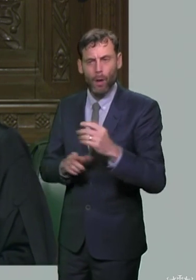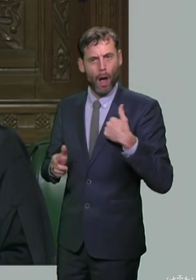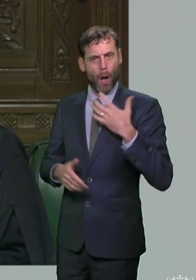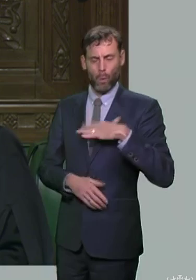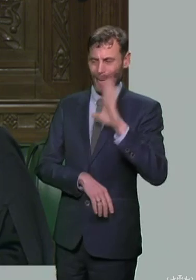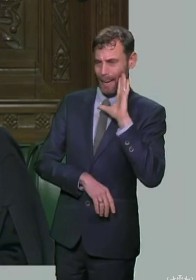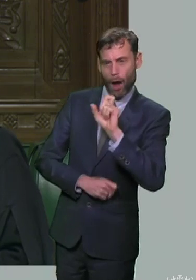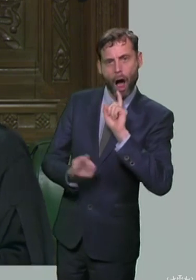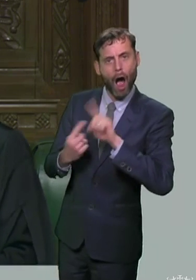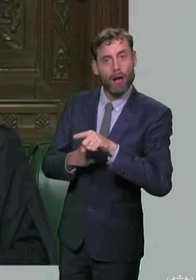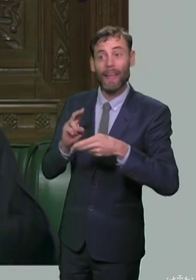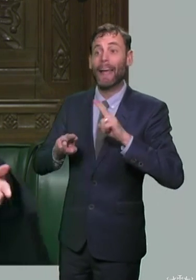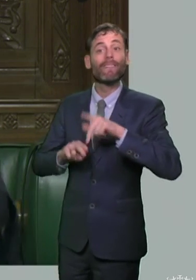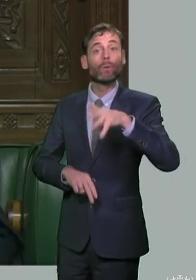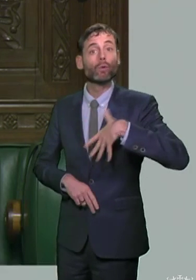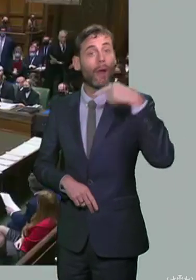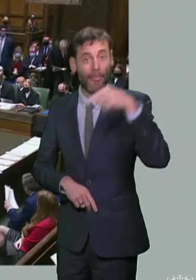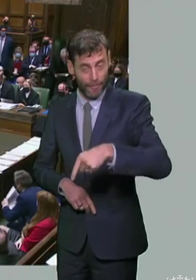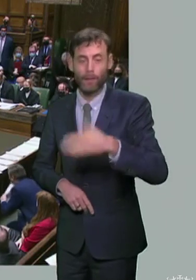And if anybody does not like it, please leave now.